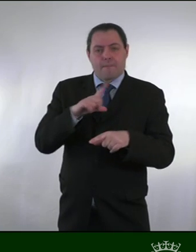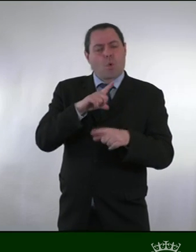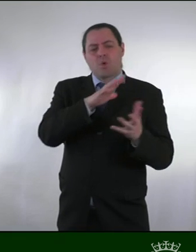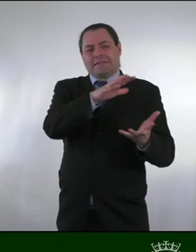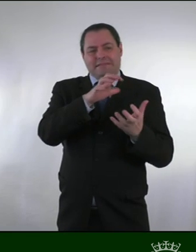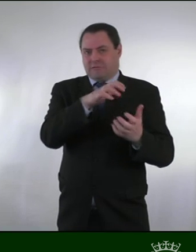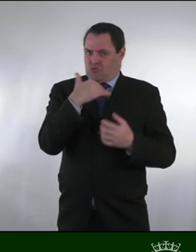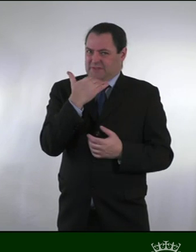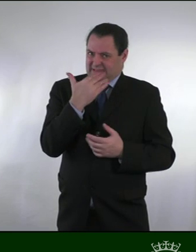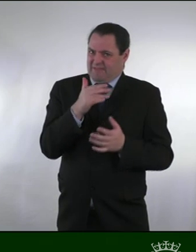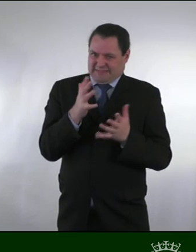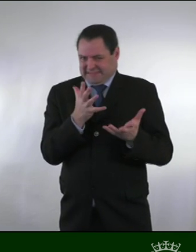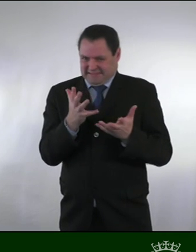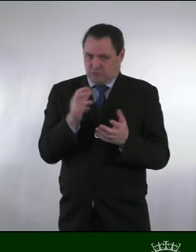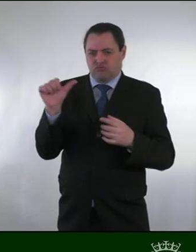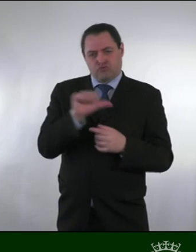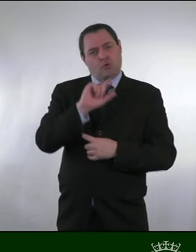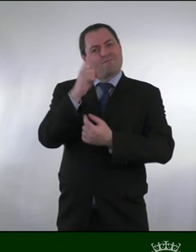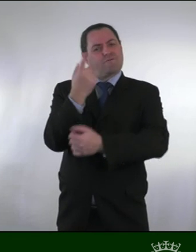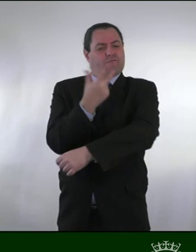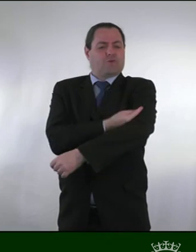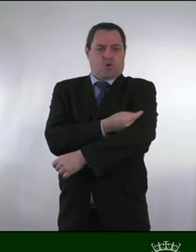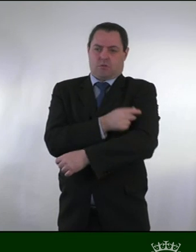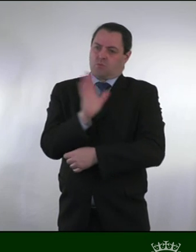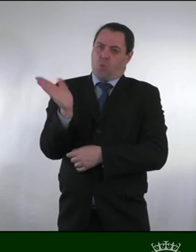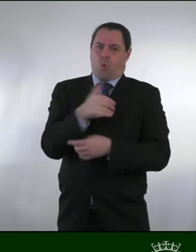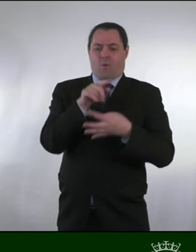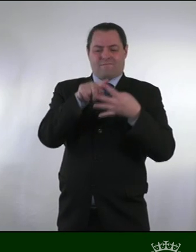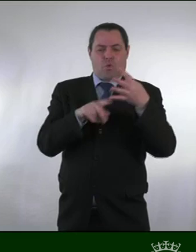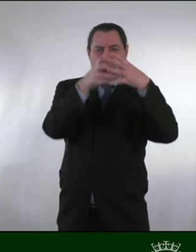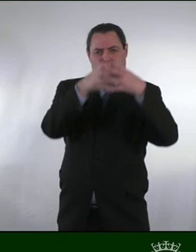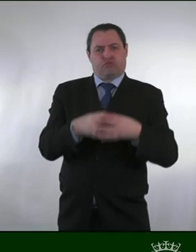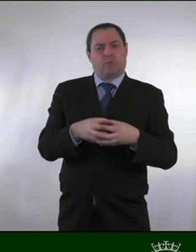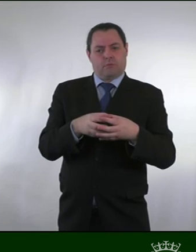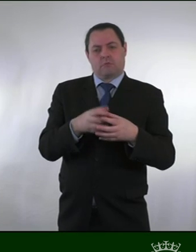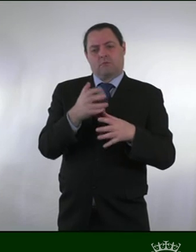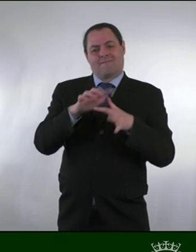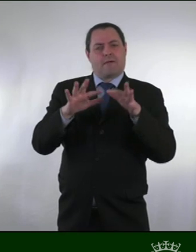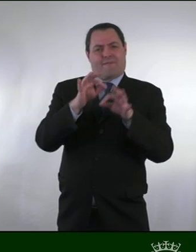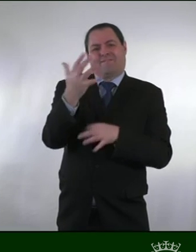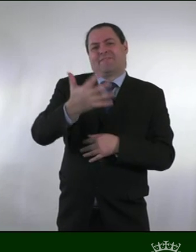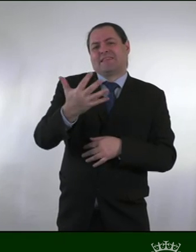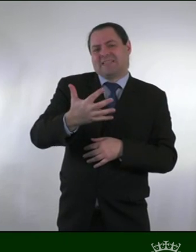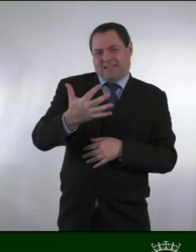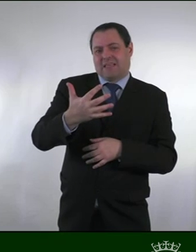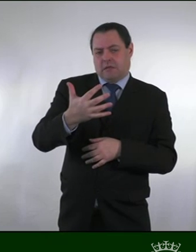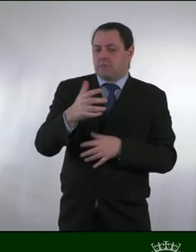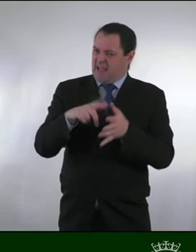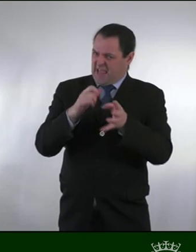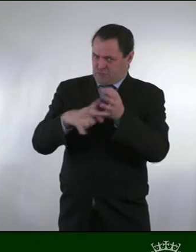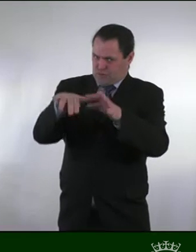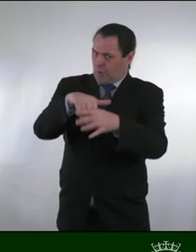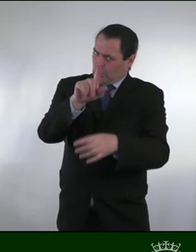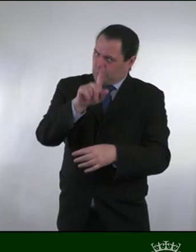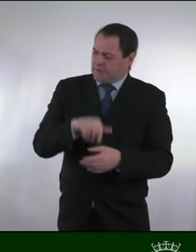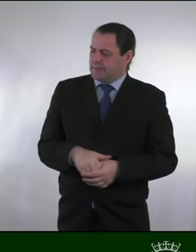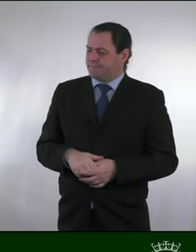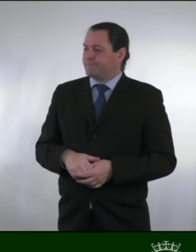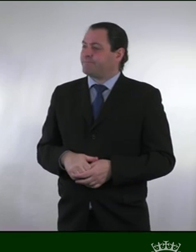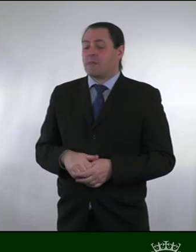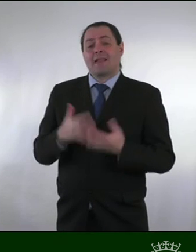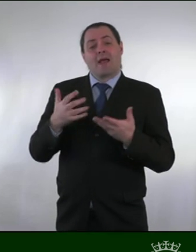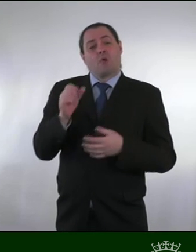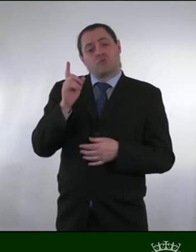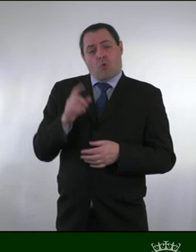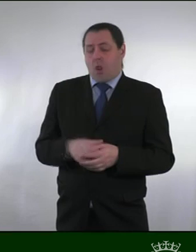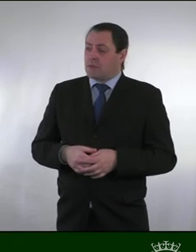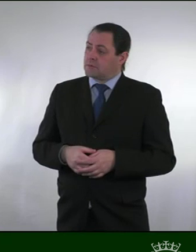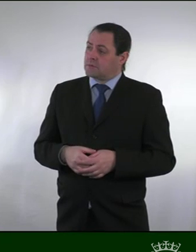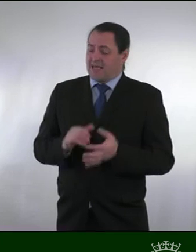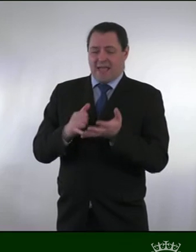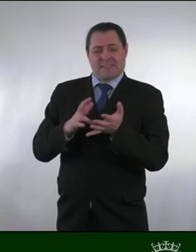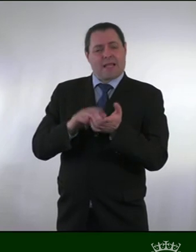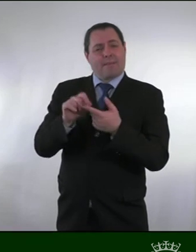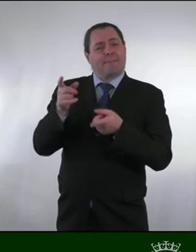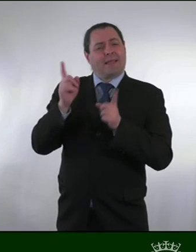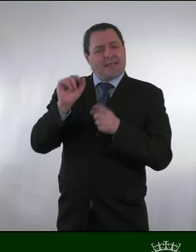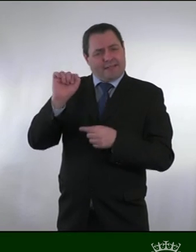We are on track to deliver a first vaccine to everyone in the top four cohorts by mid-February, including the people of Aylesbury.